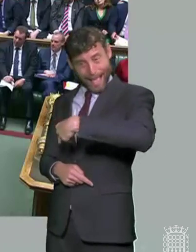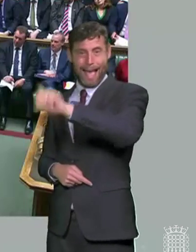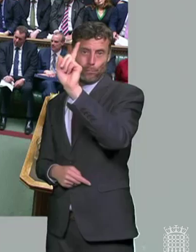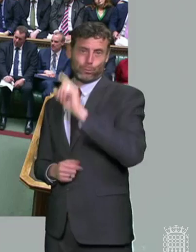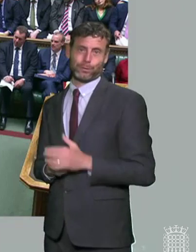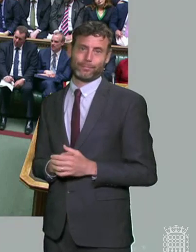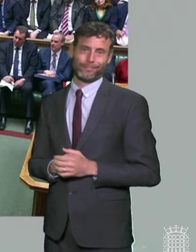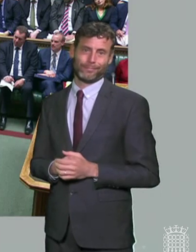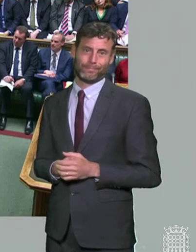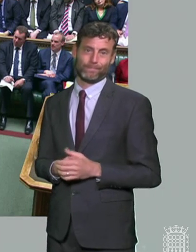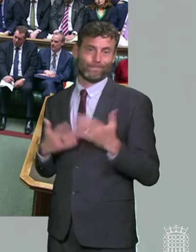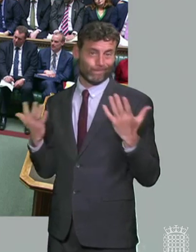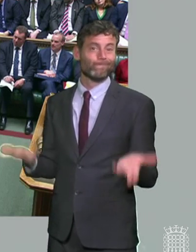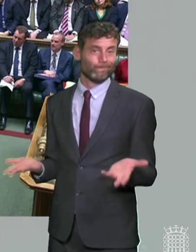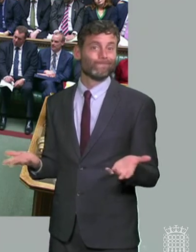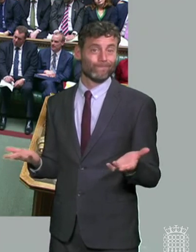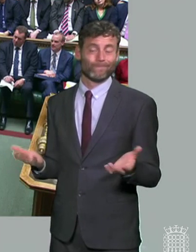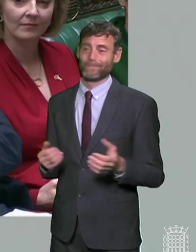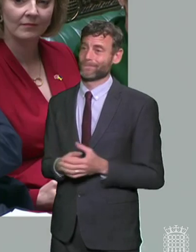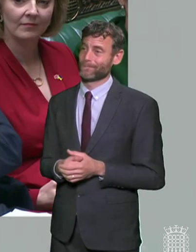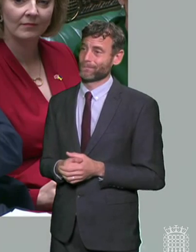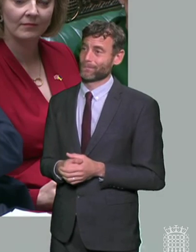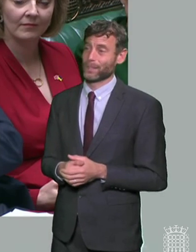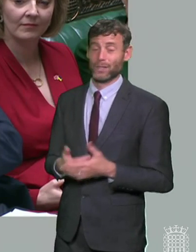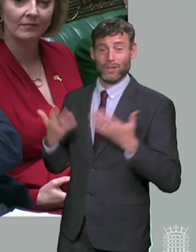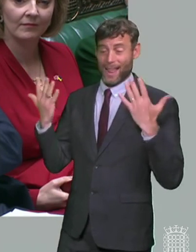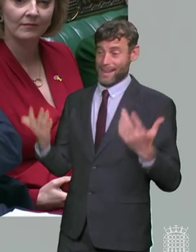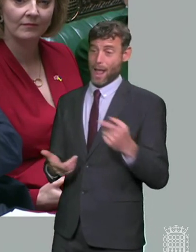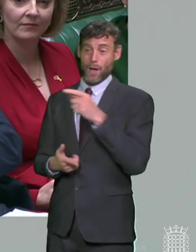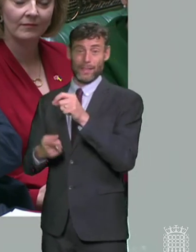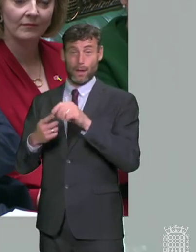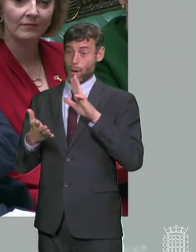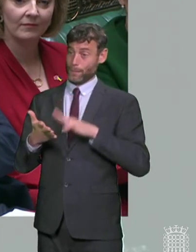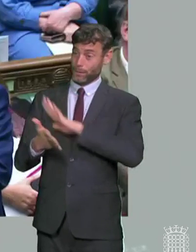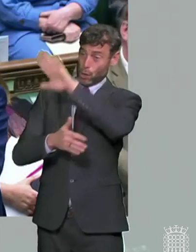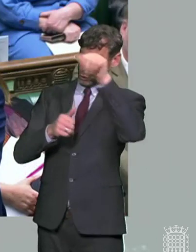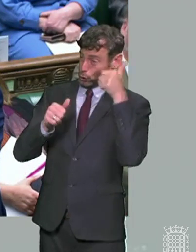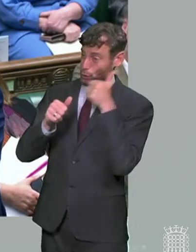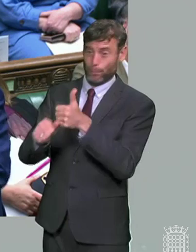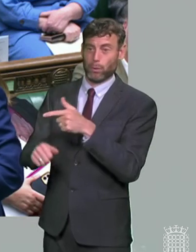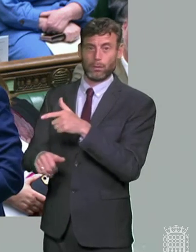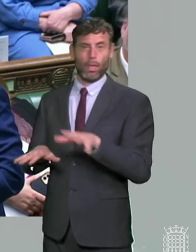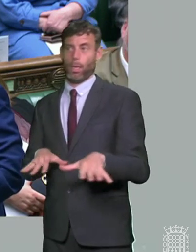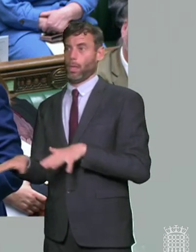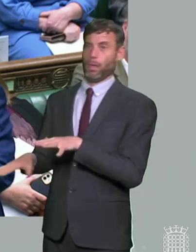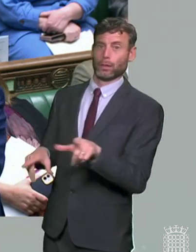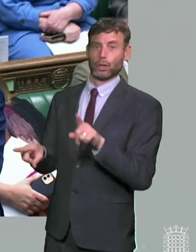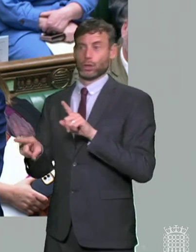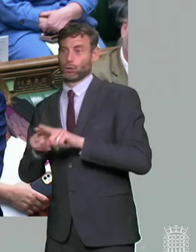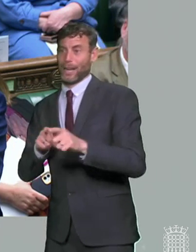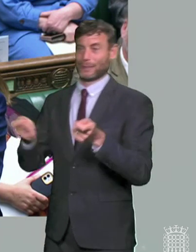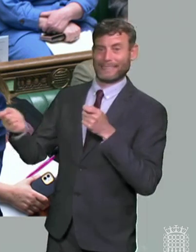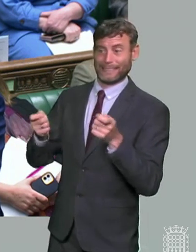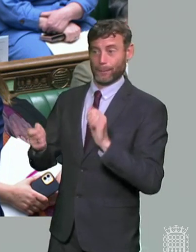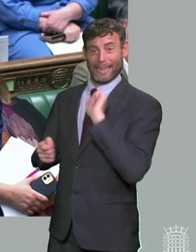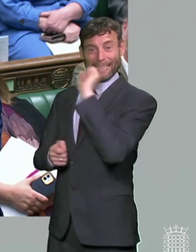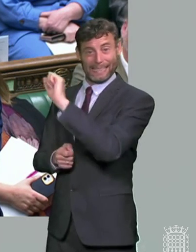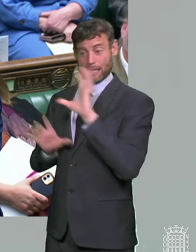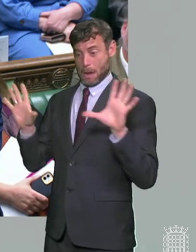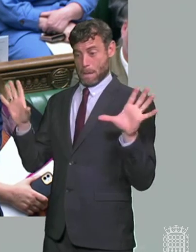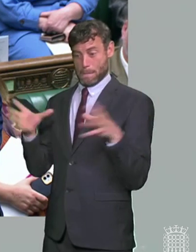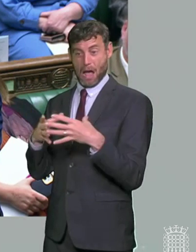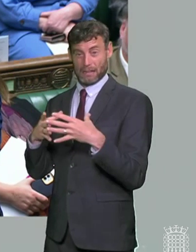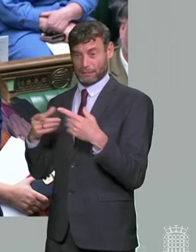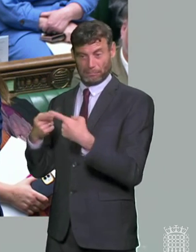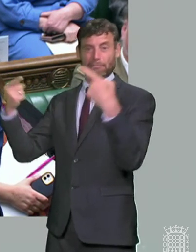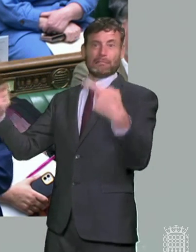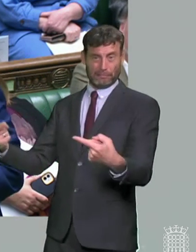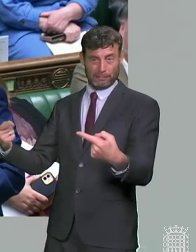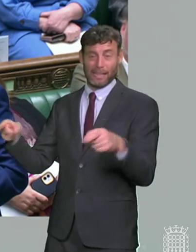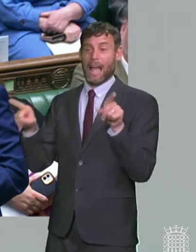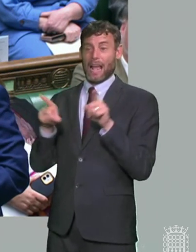We now have a lame duck Prime Minister presiding over a divided party and a disunited kingdom.